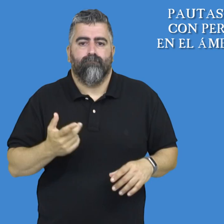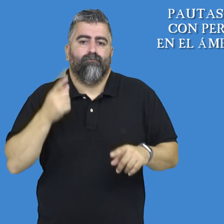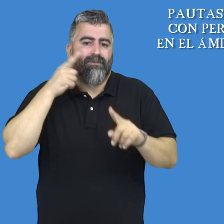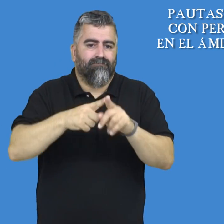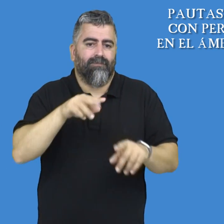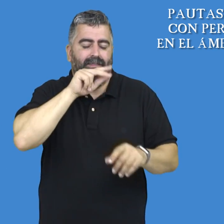objetivo